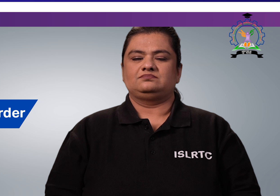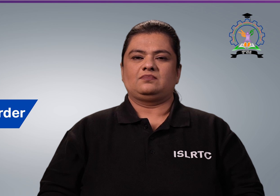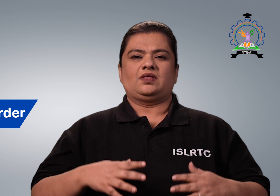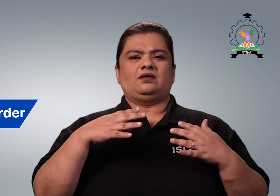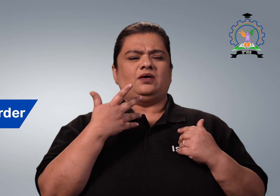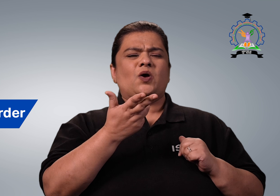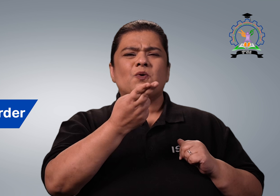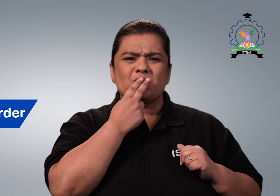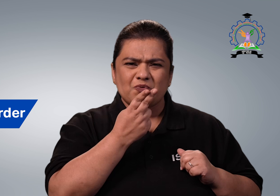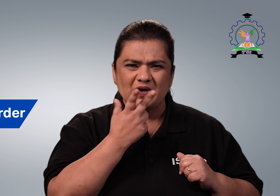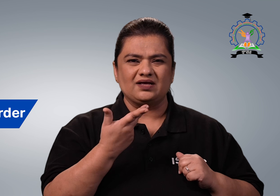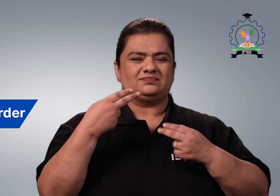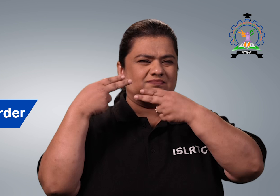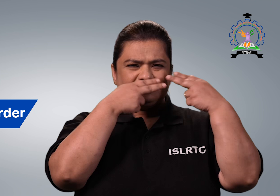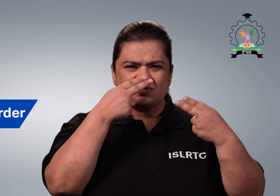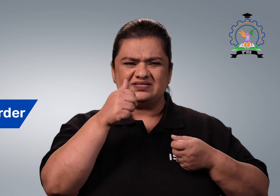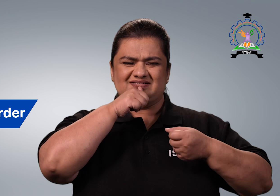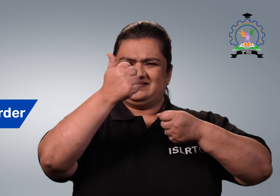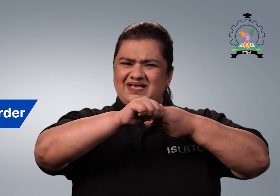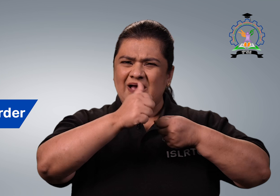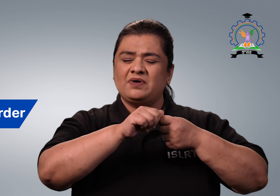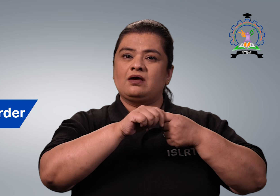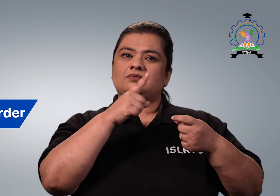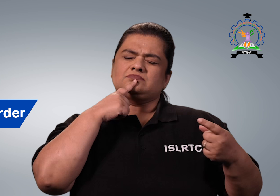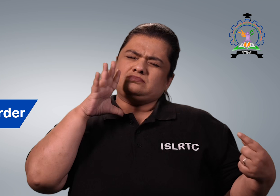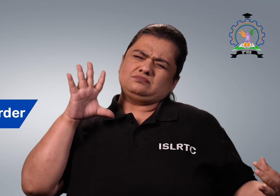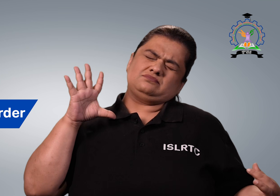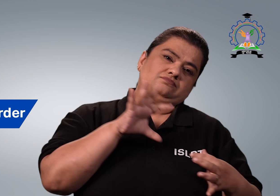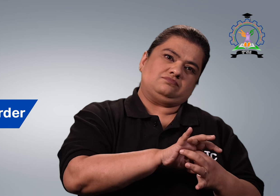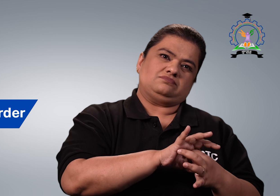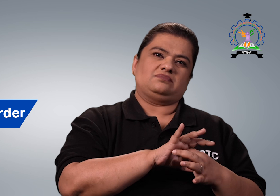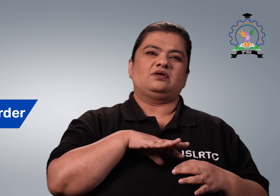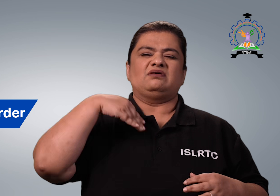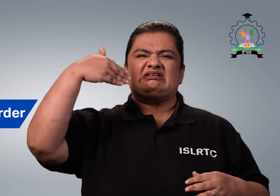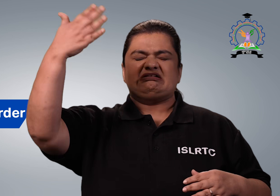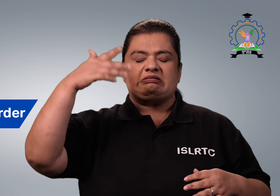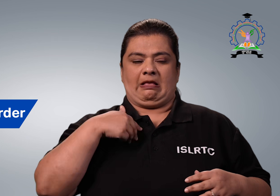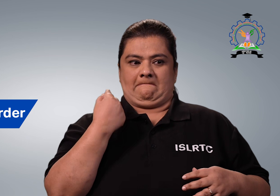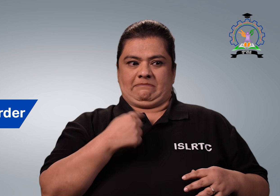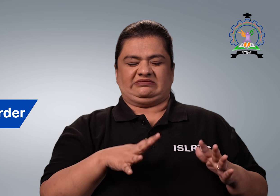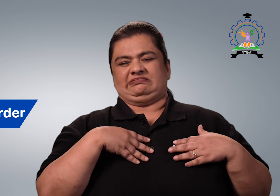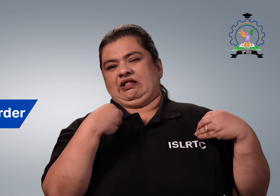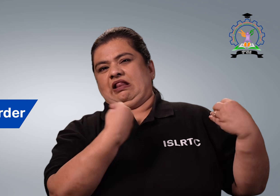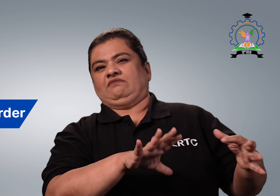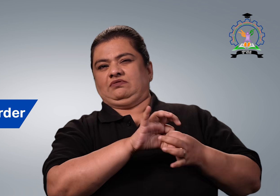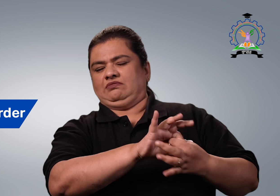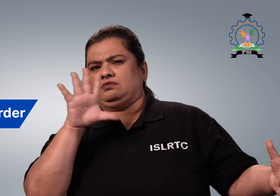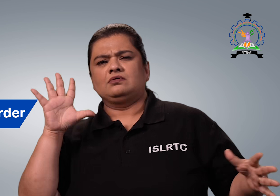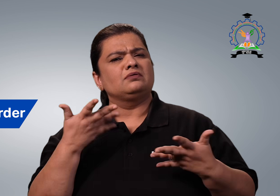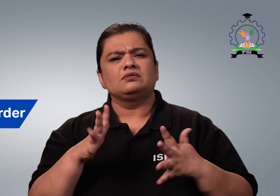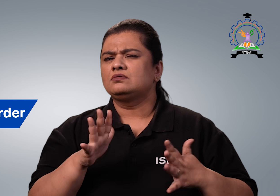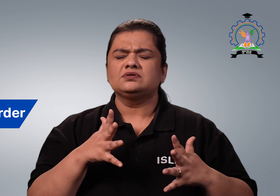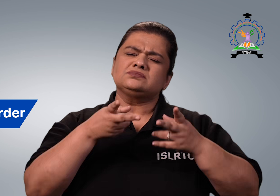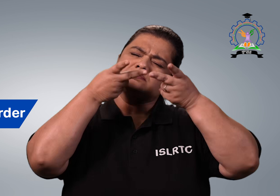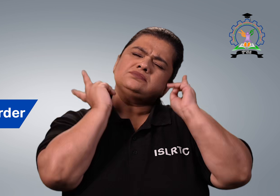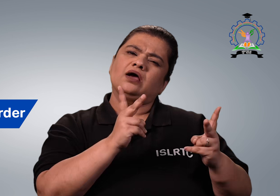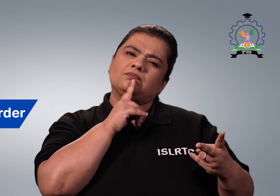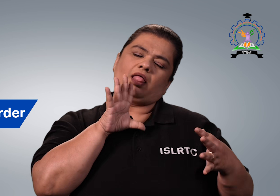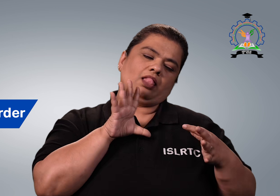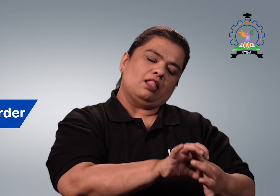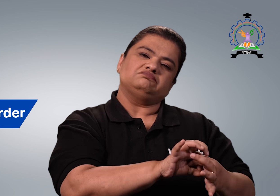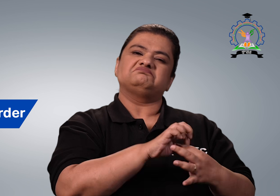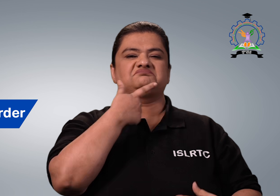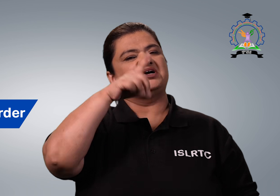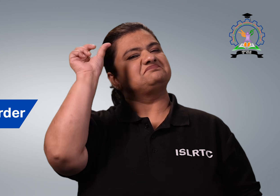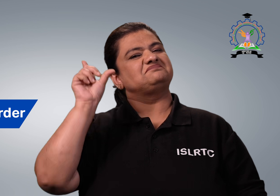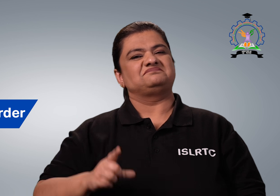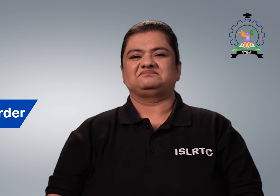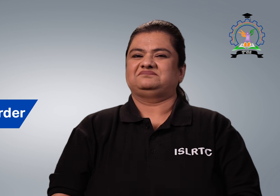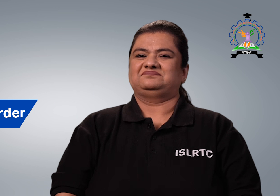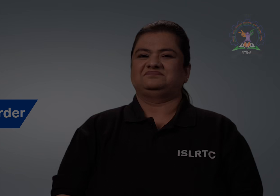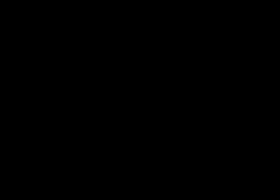It is an addiction when someone can’t stop smoking, using drugs or alcohol. Deaddiction is difficult.